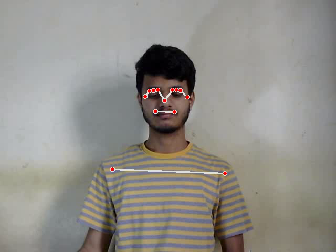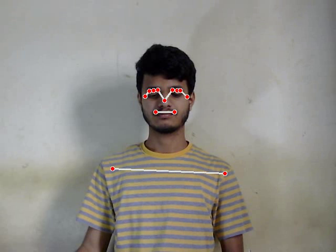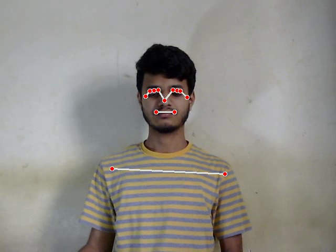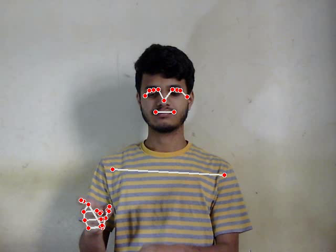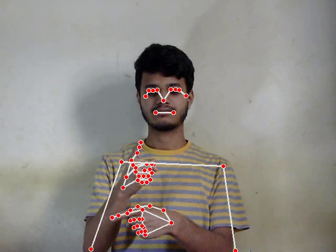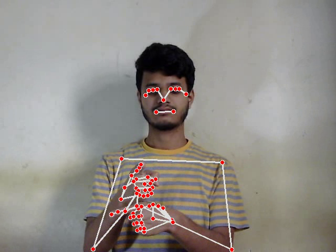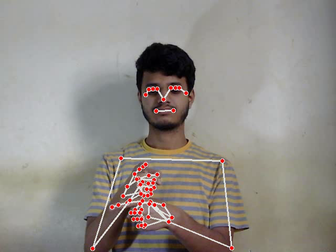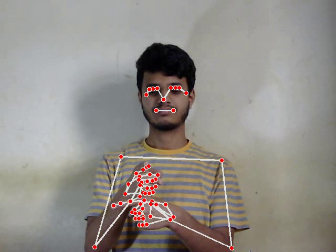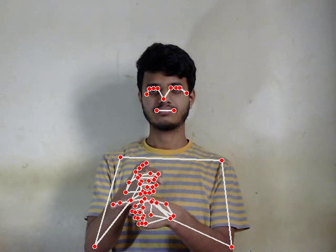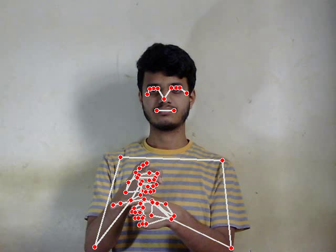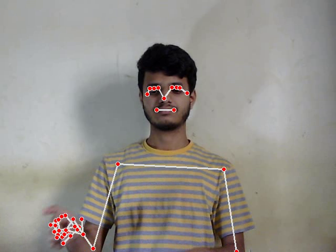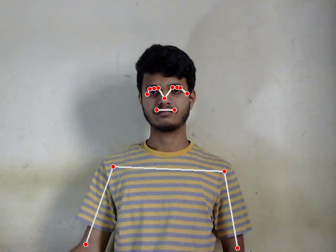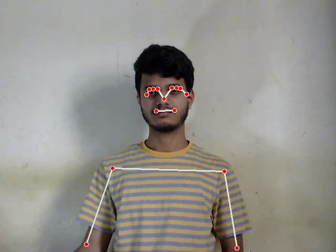right